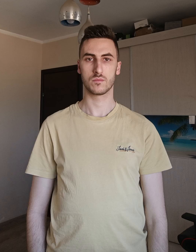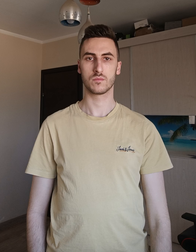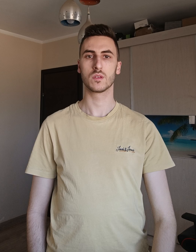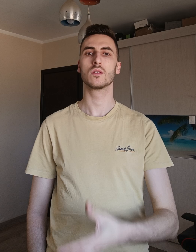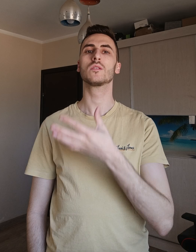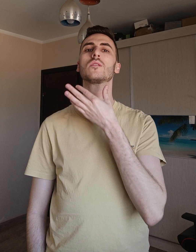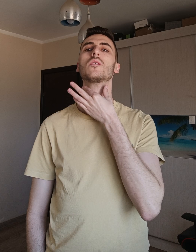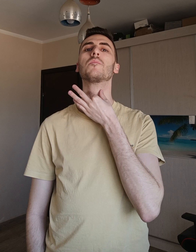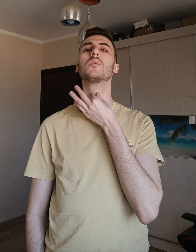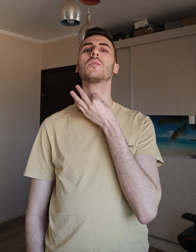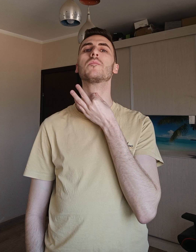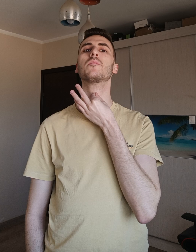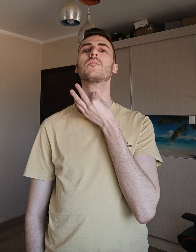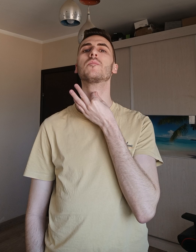צמא